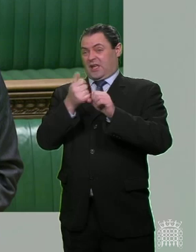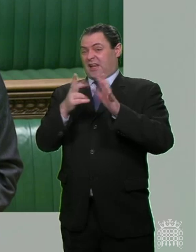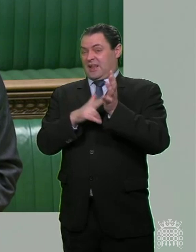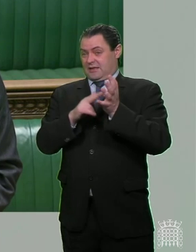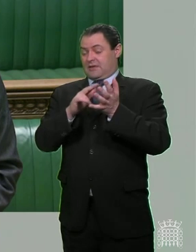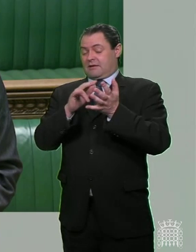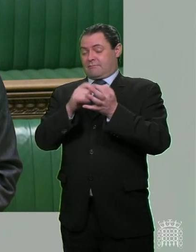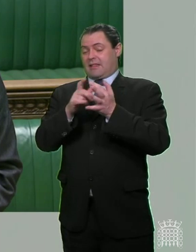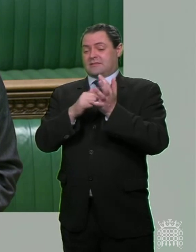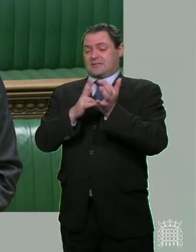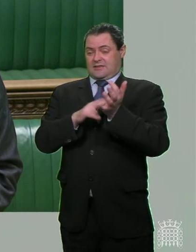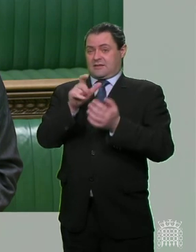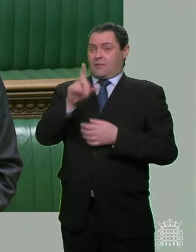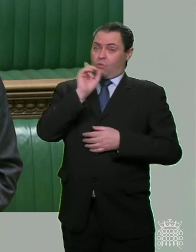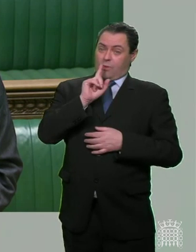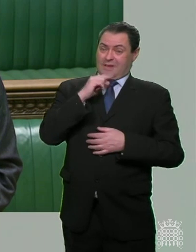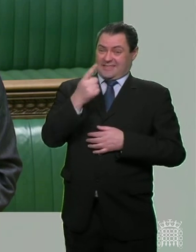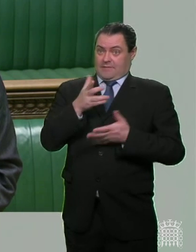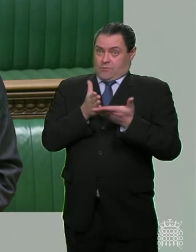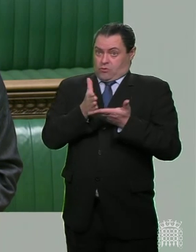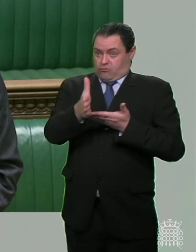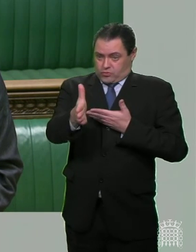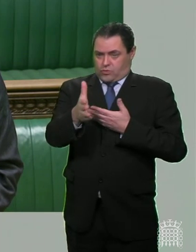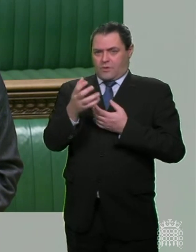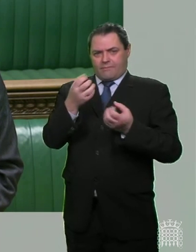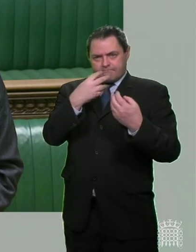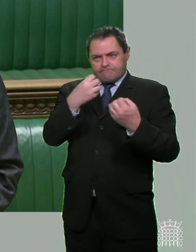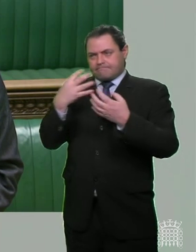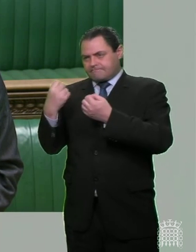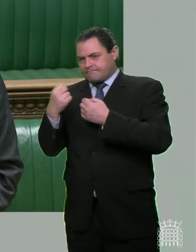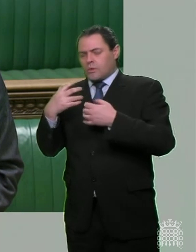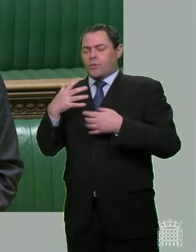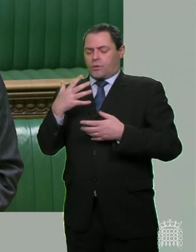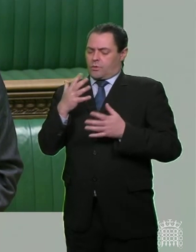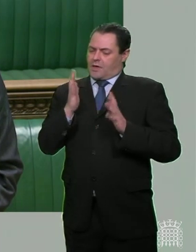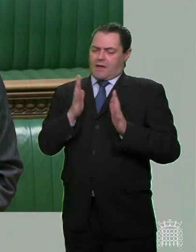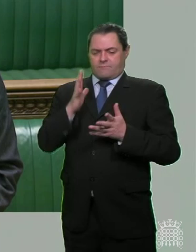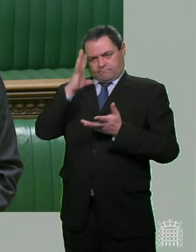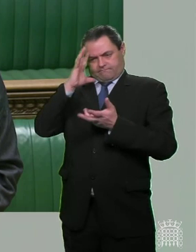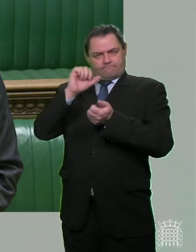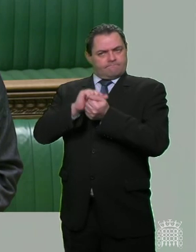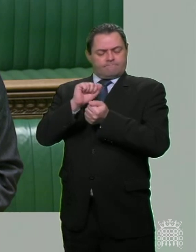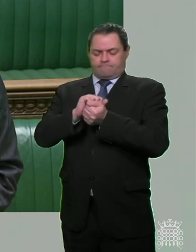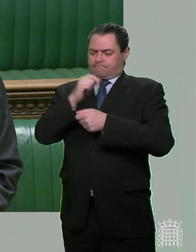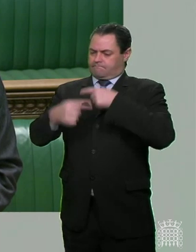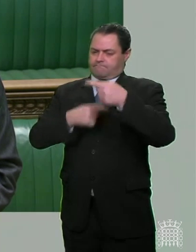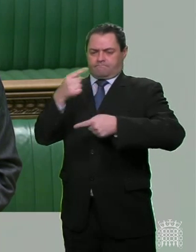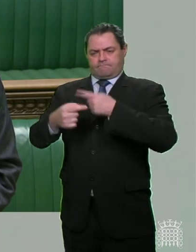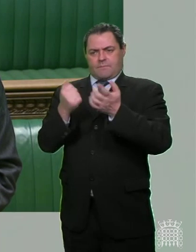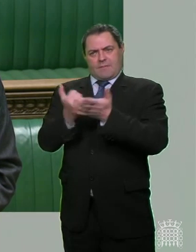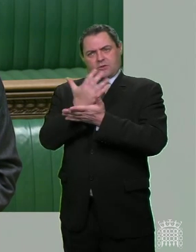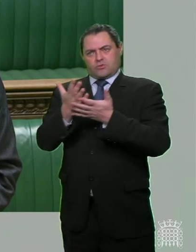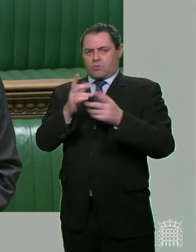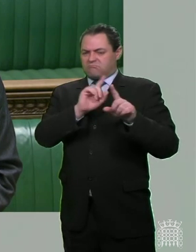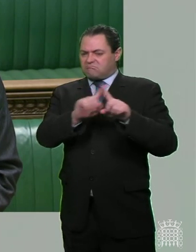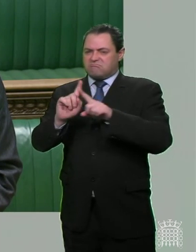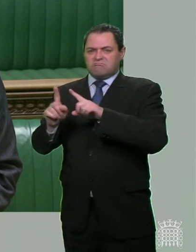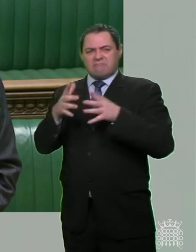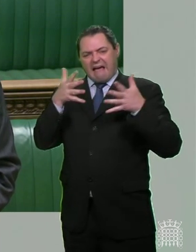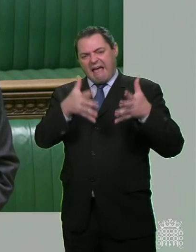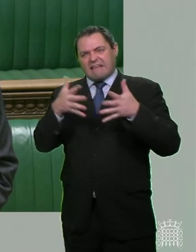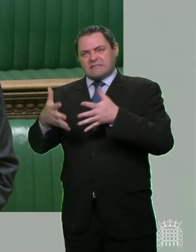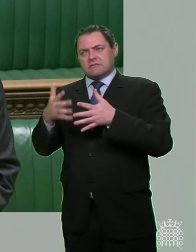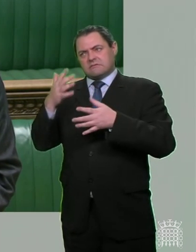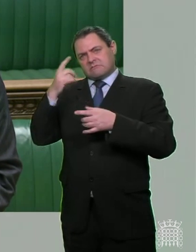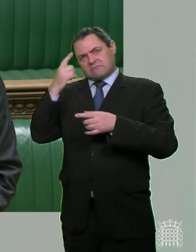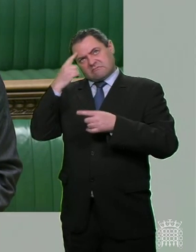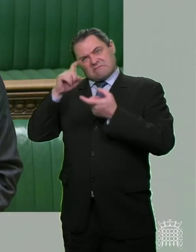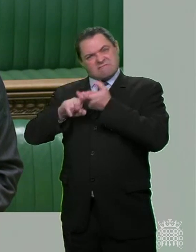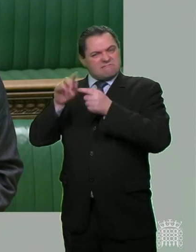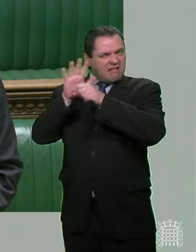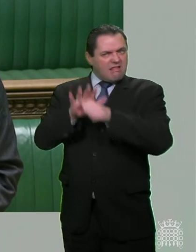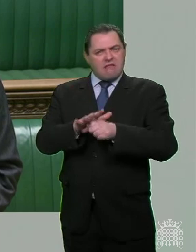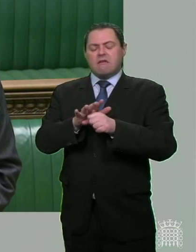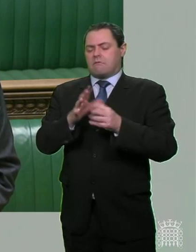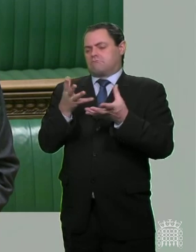Their courage to share their testimonies must inspire us all never to forget the holocaust and the fight against all forms of hatred and prejudice, wherever they are found.